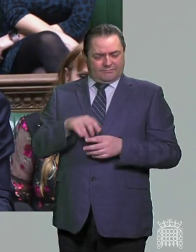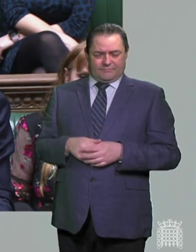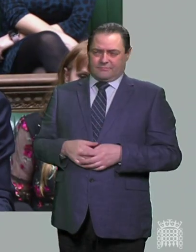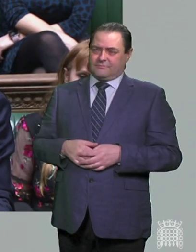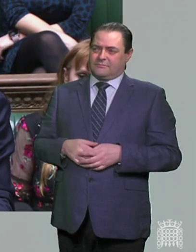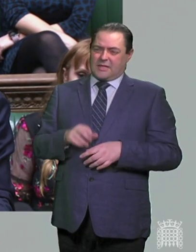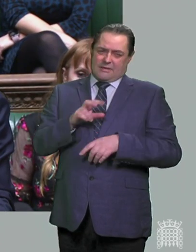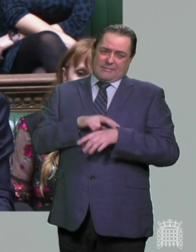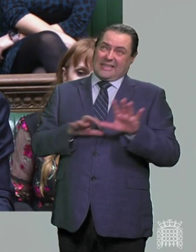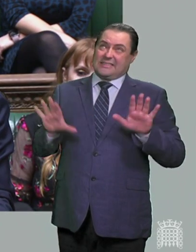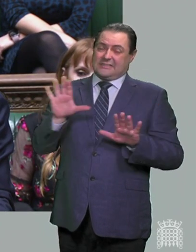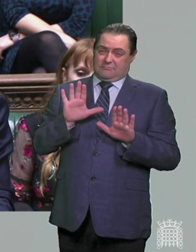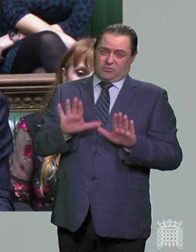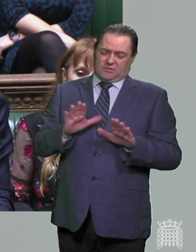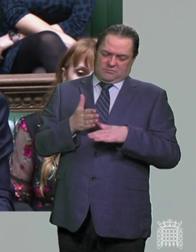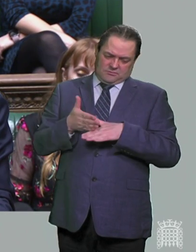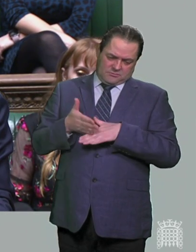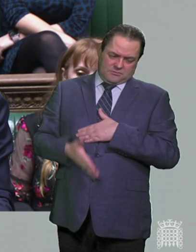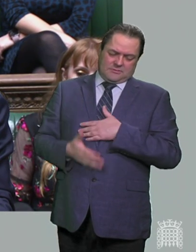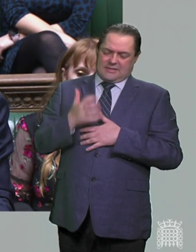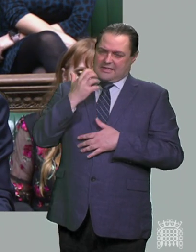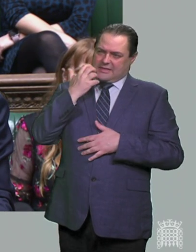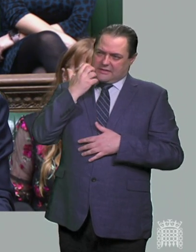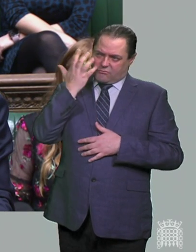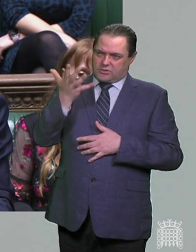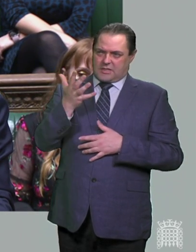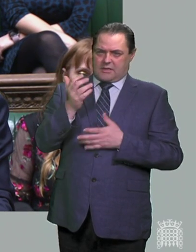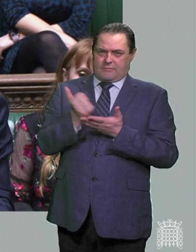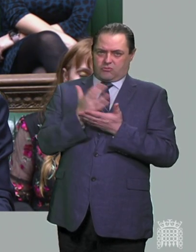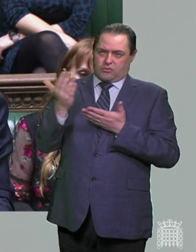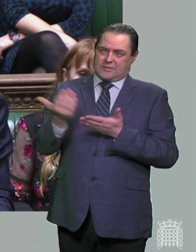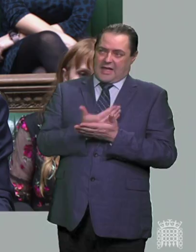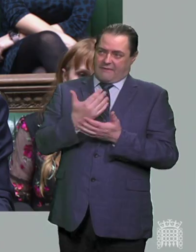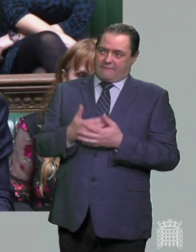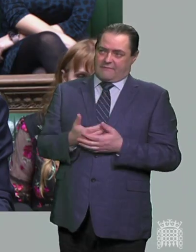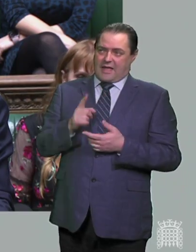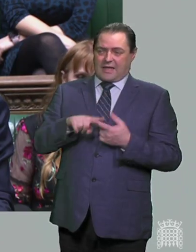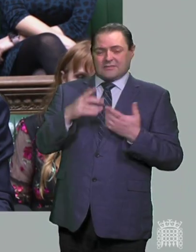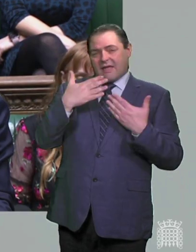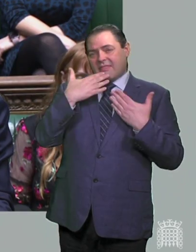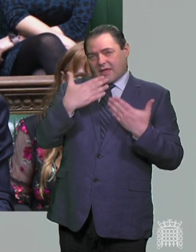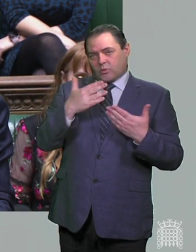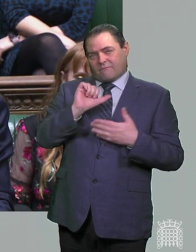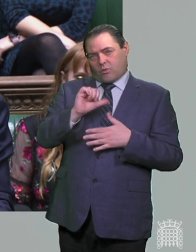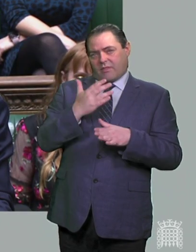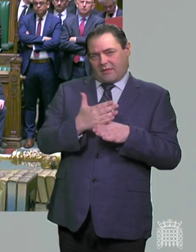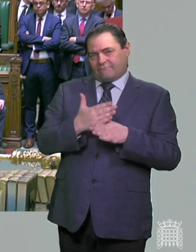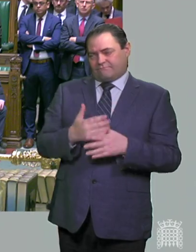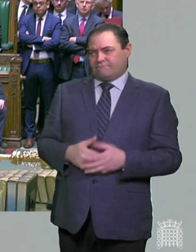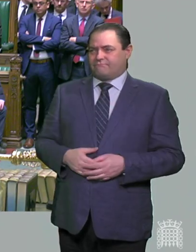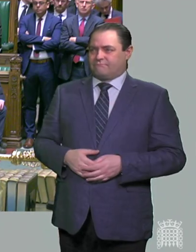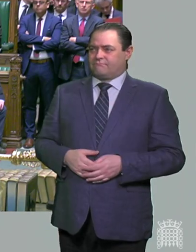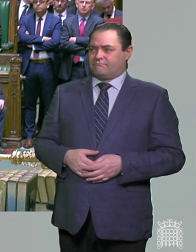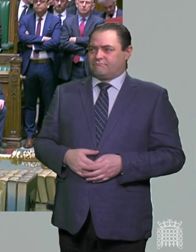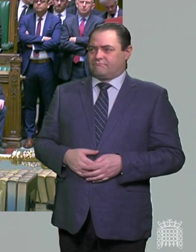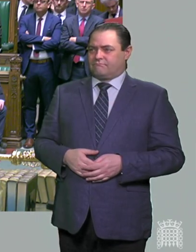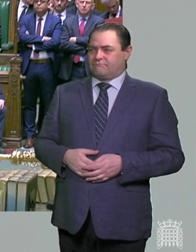Police officers up and down the country work tirelessly every day to keep us safe, and we thank them for that.